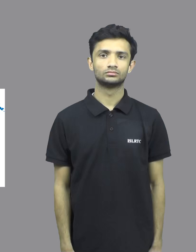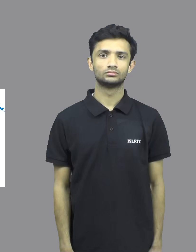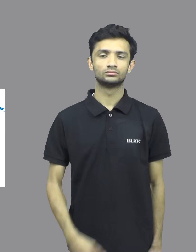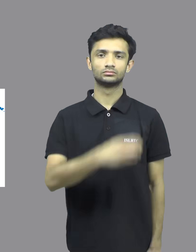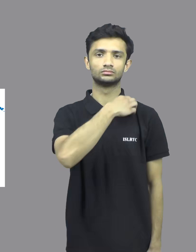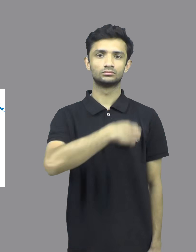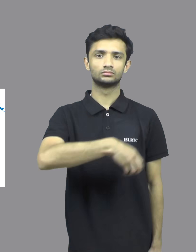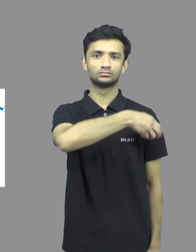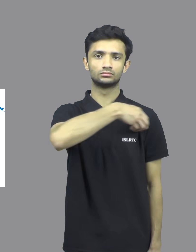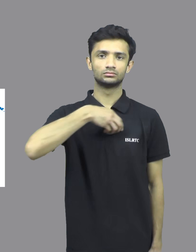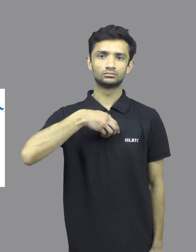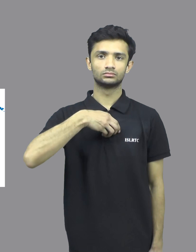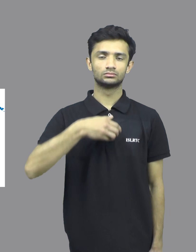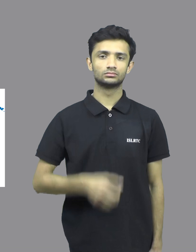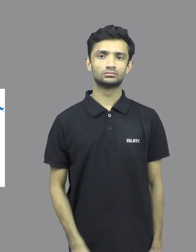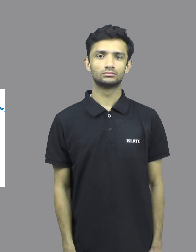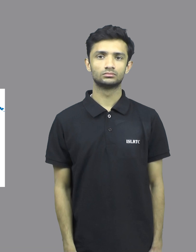Switzerland